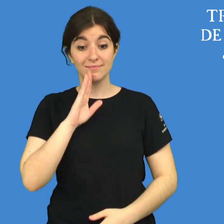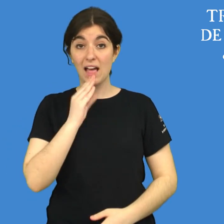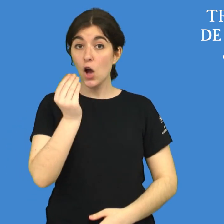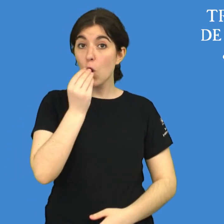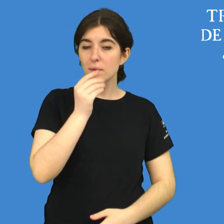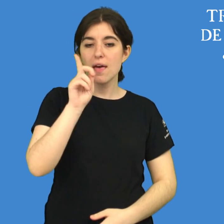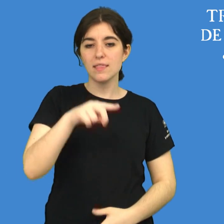comer